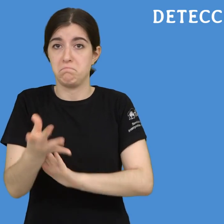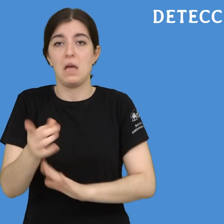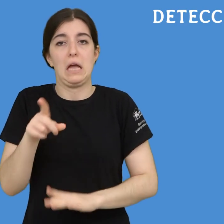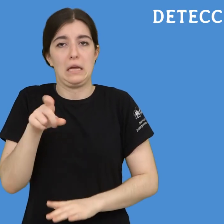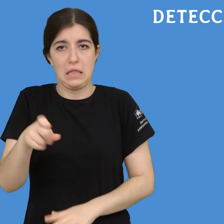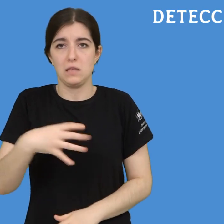cancer